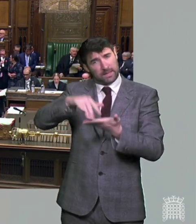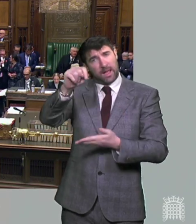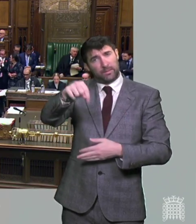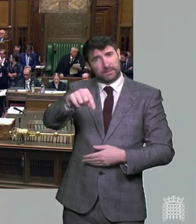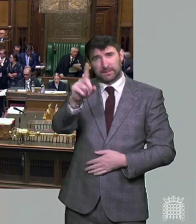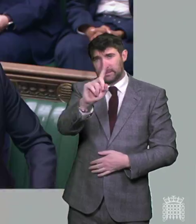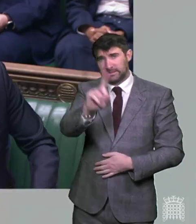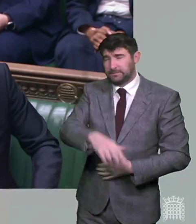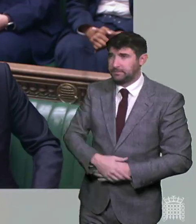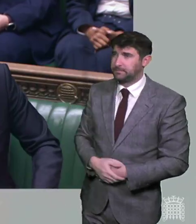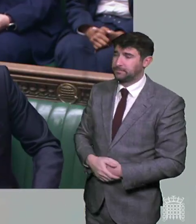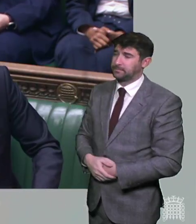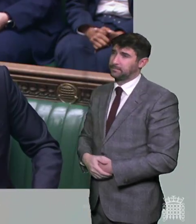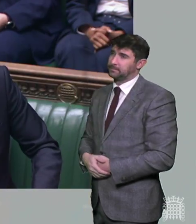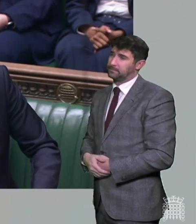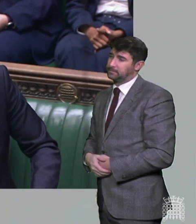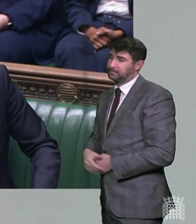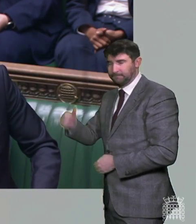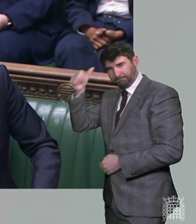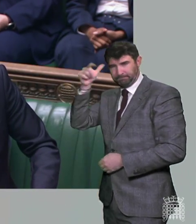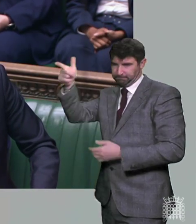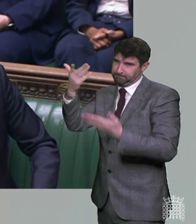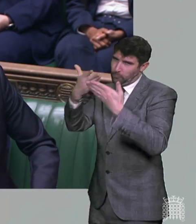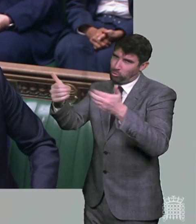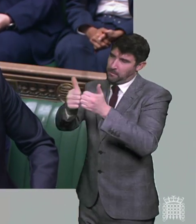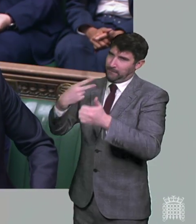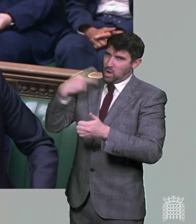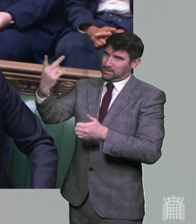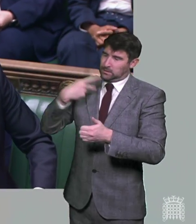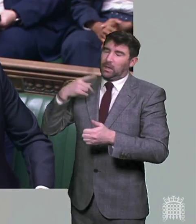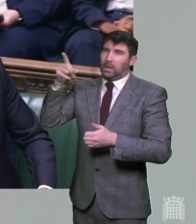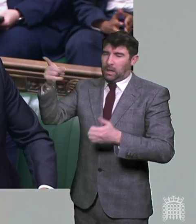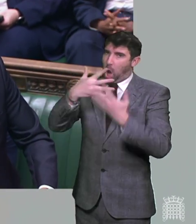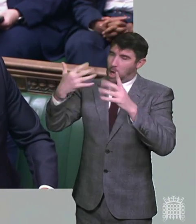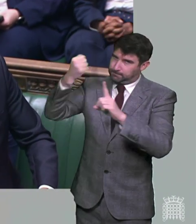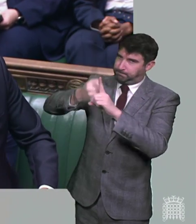My right honourable and learned Friend rightly champions this area and knows an enormous amount about it.